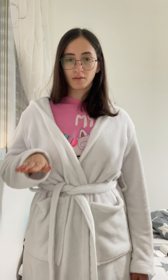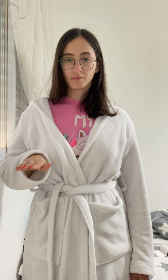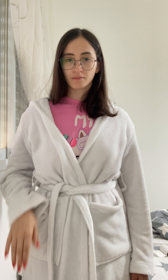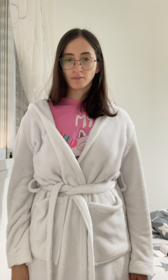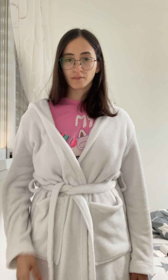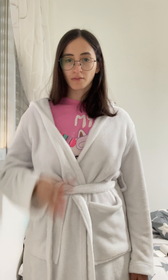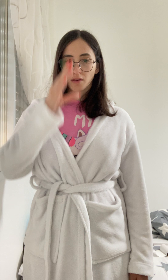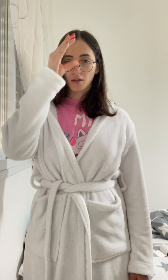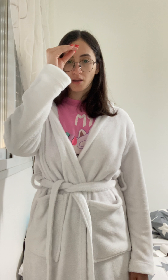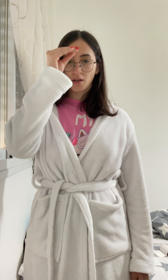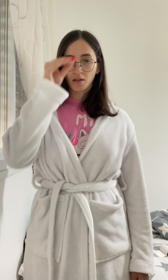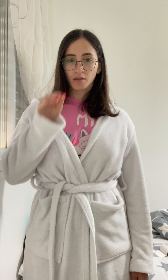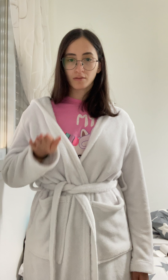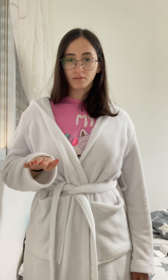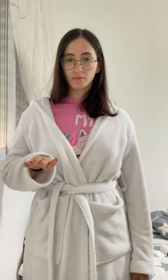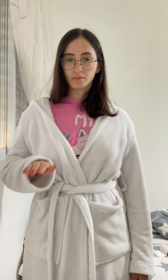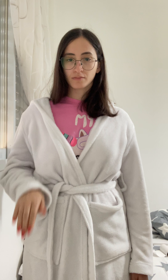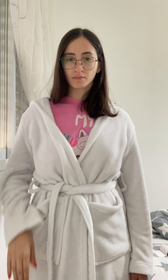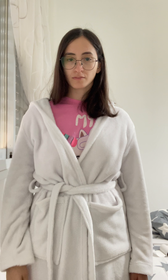ילד